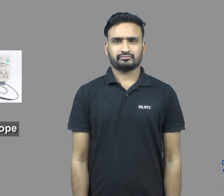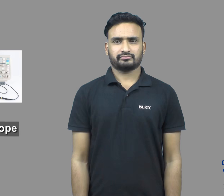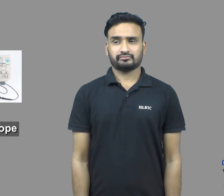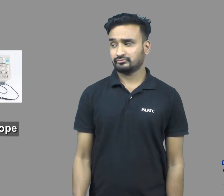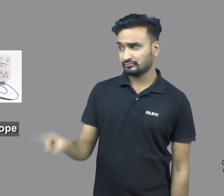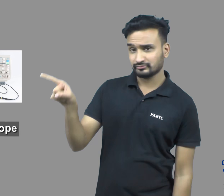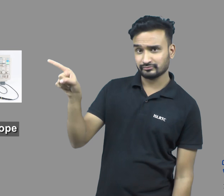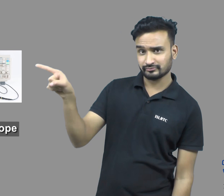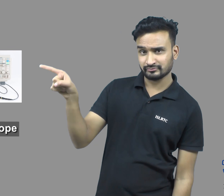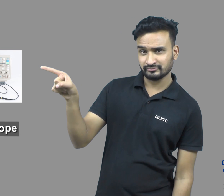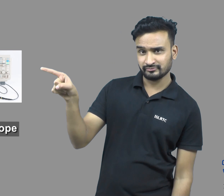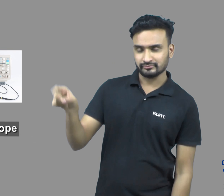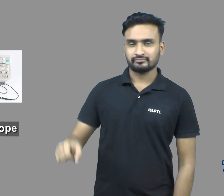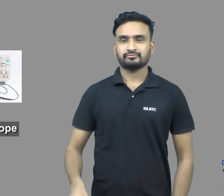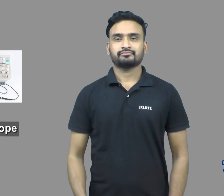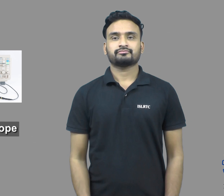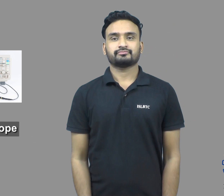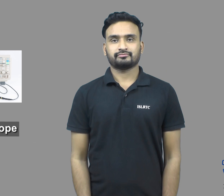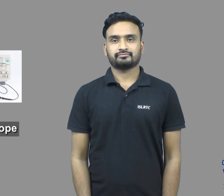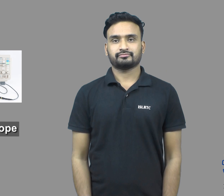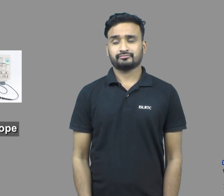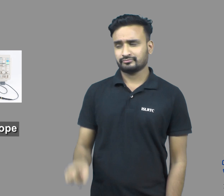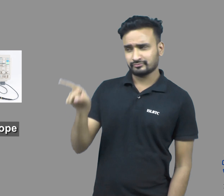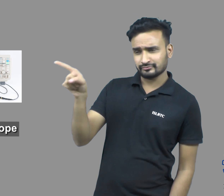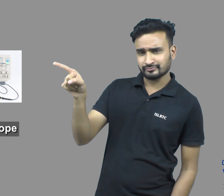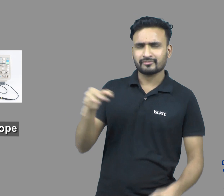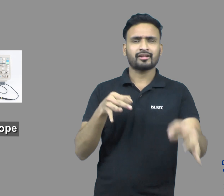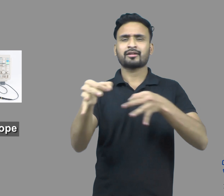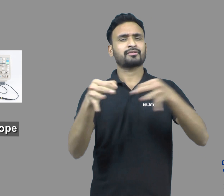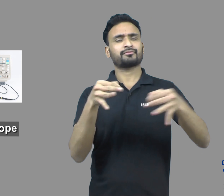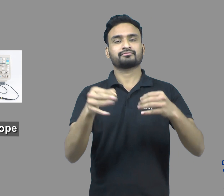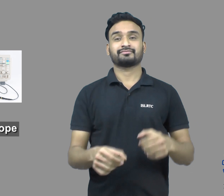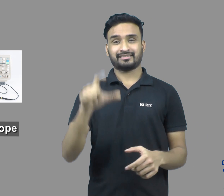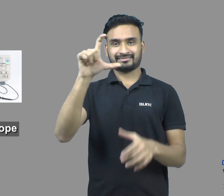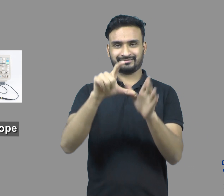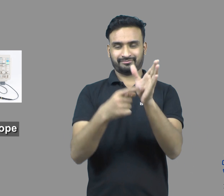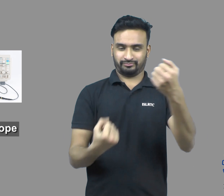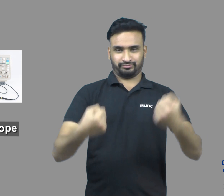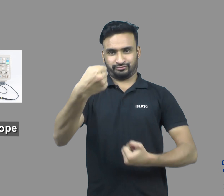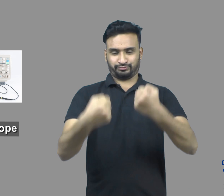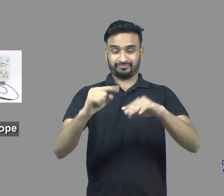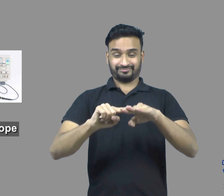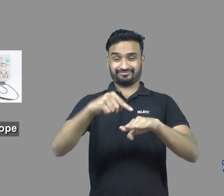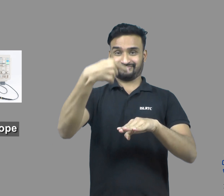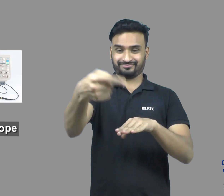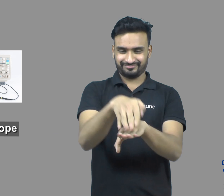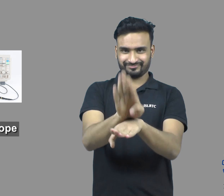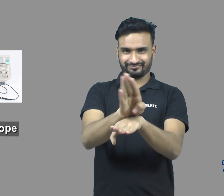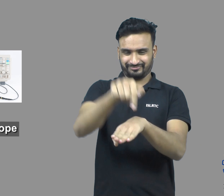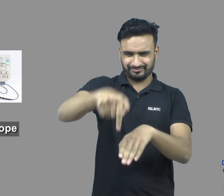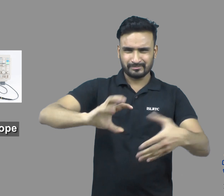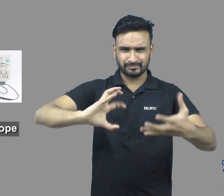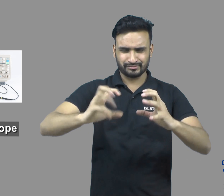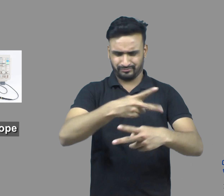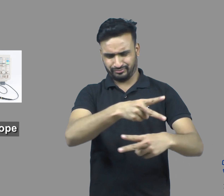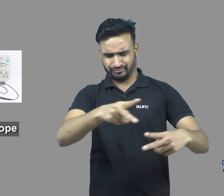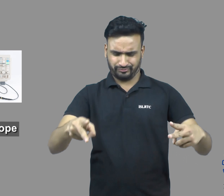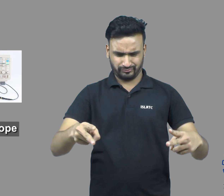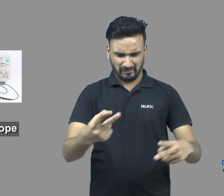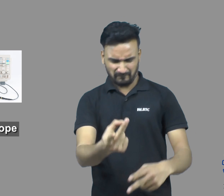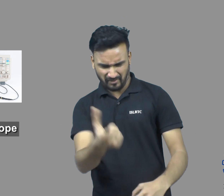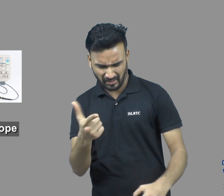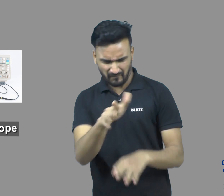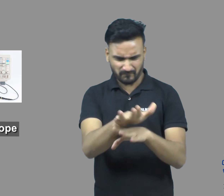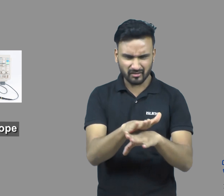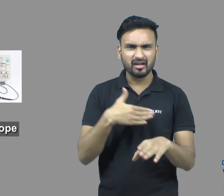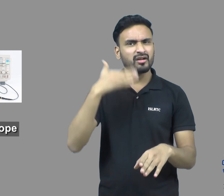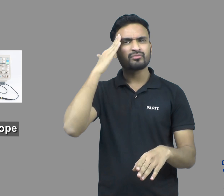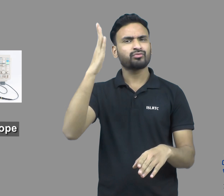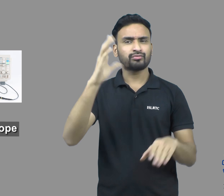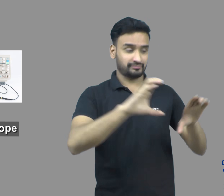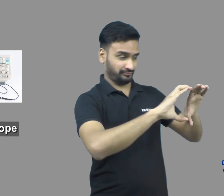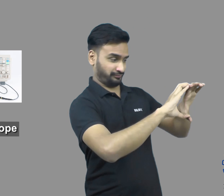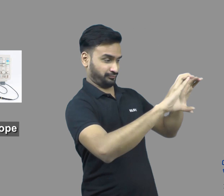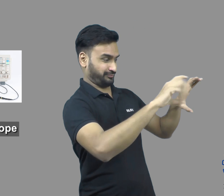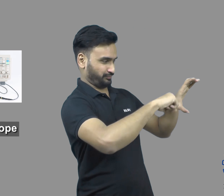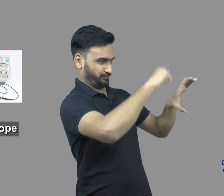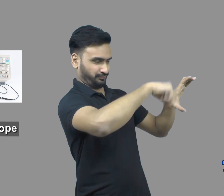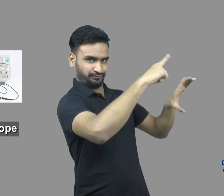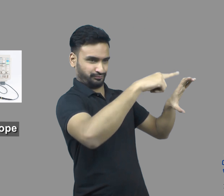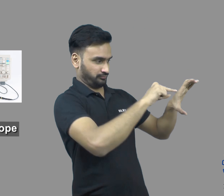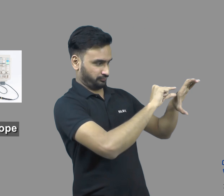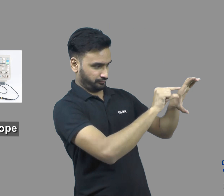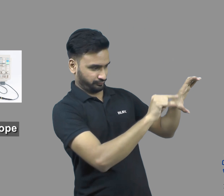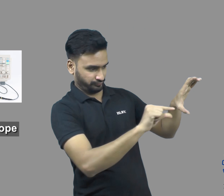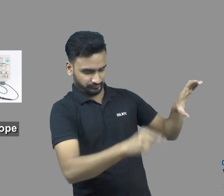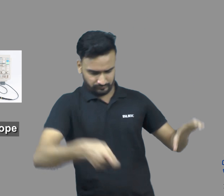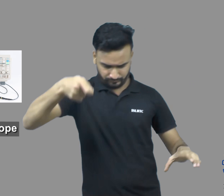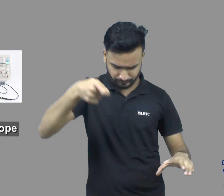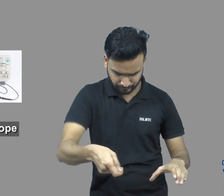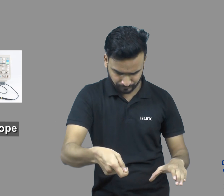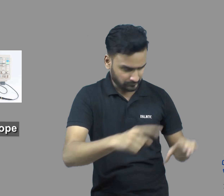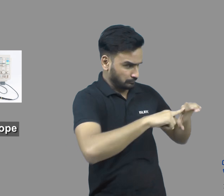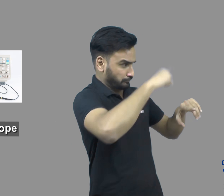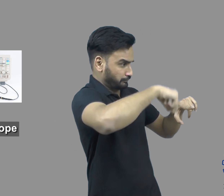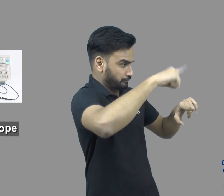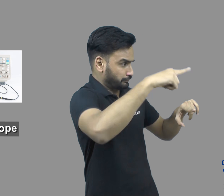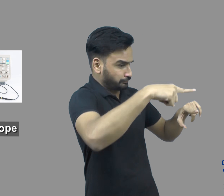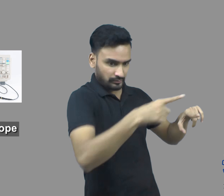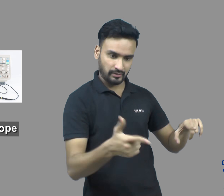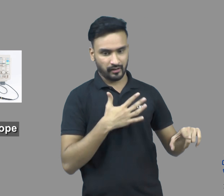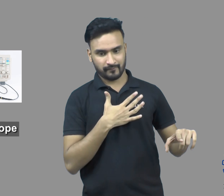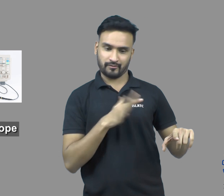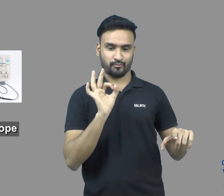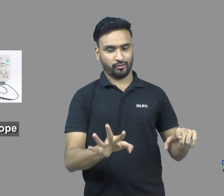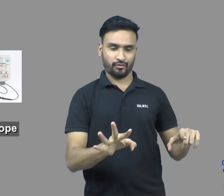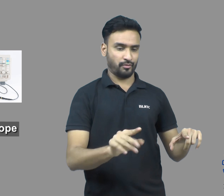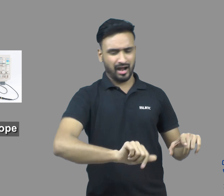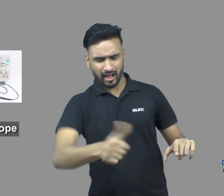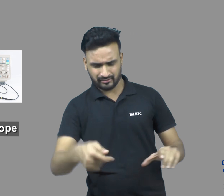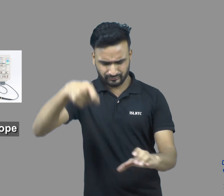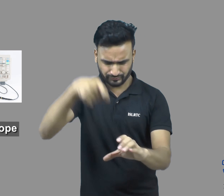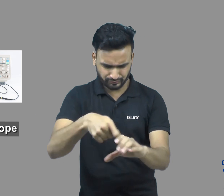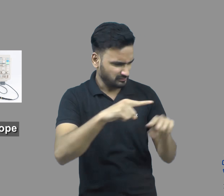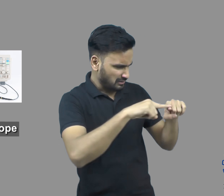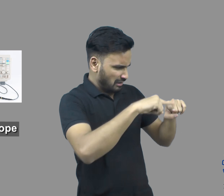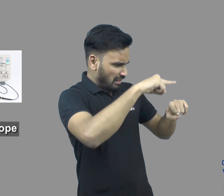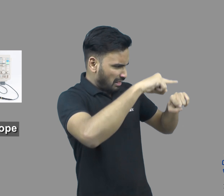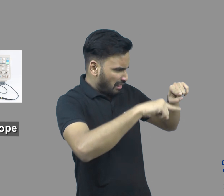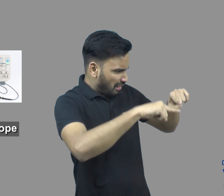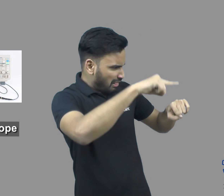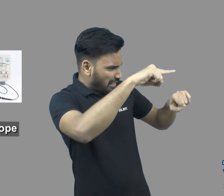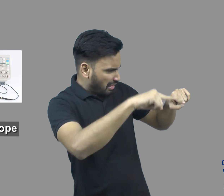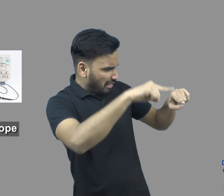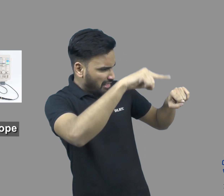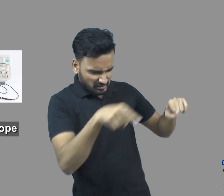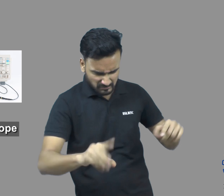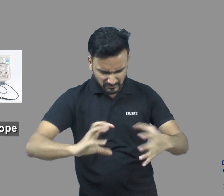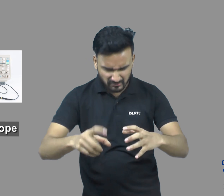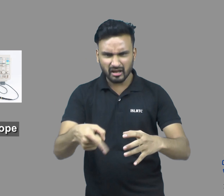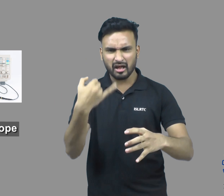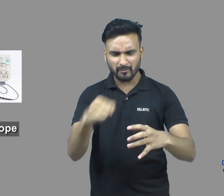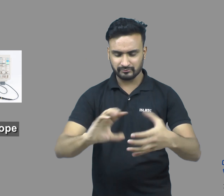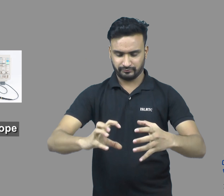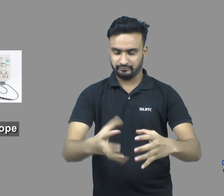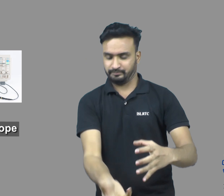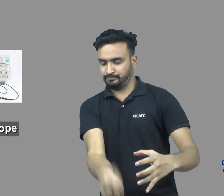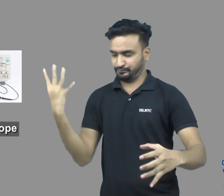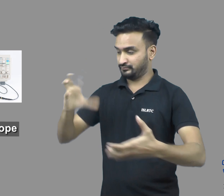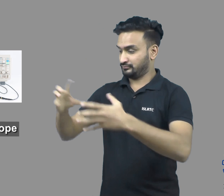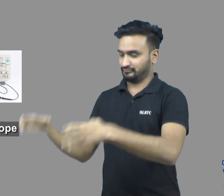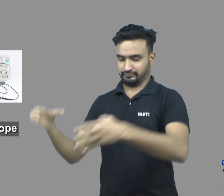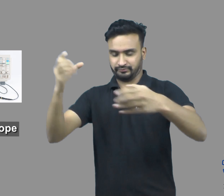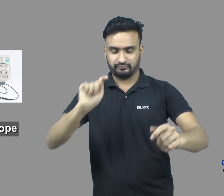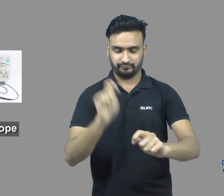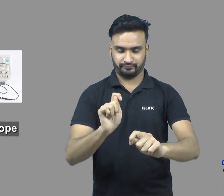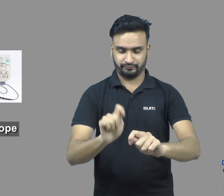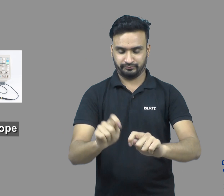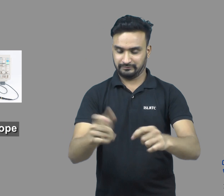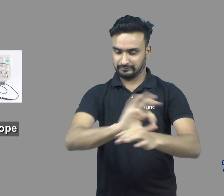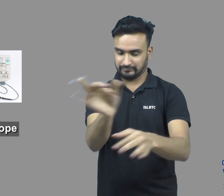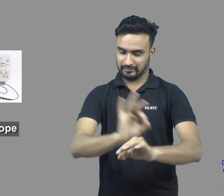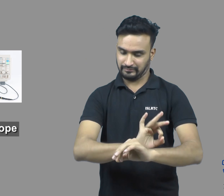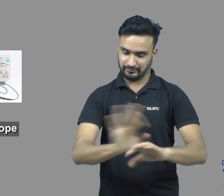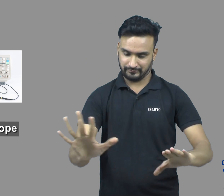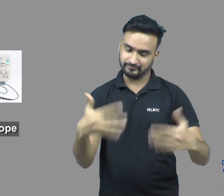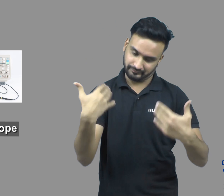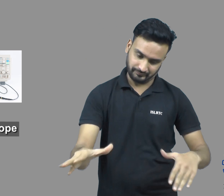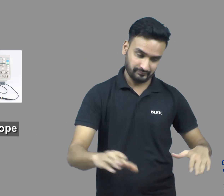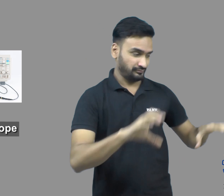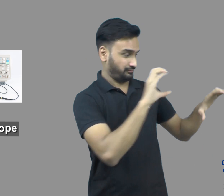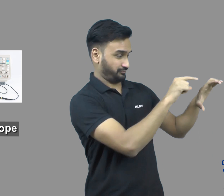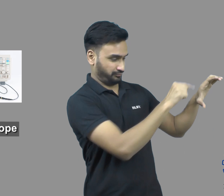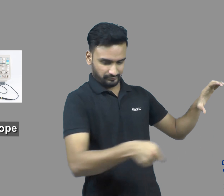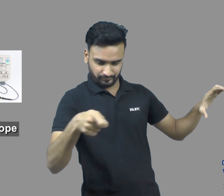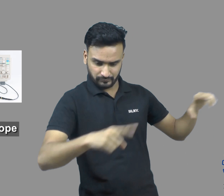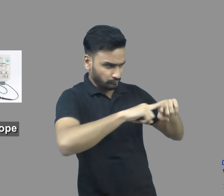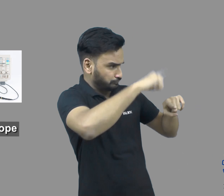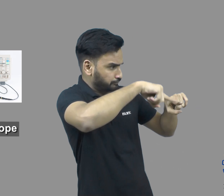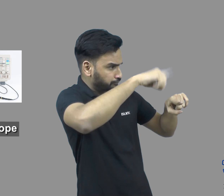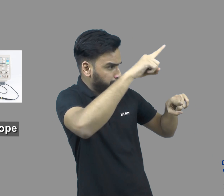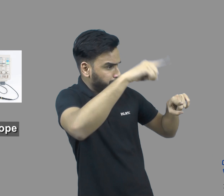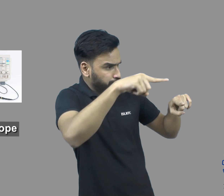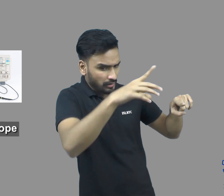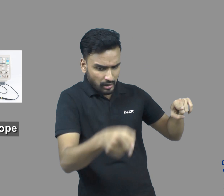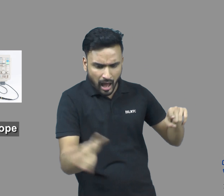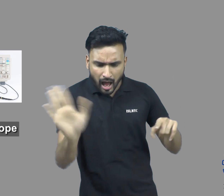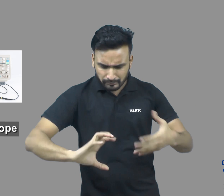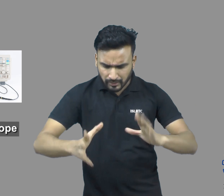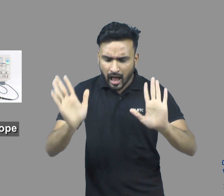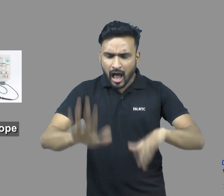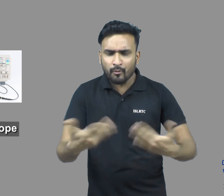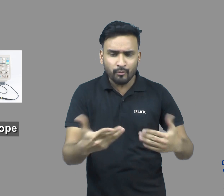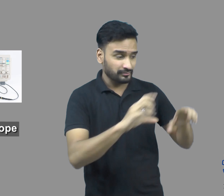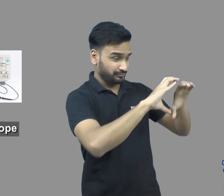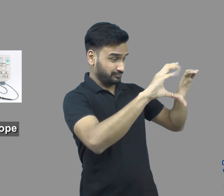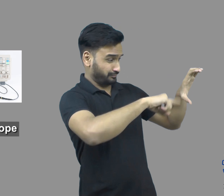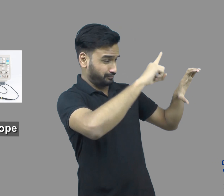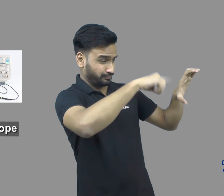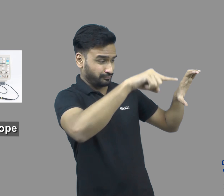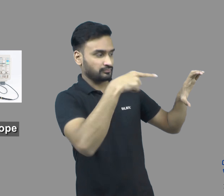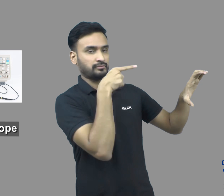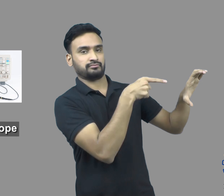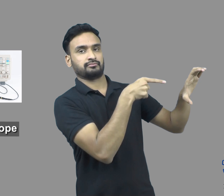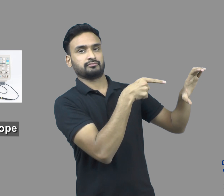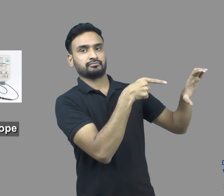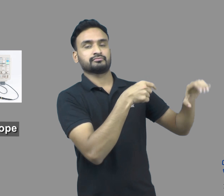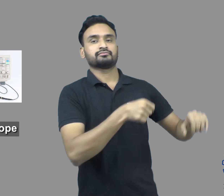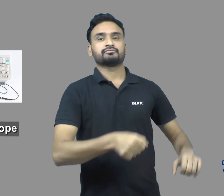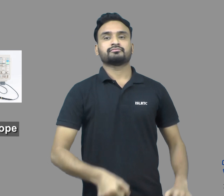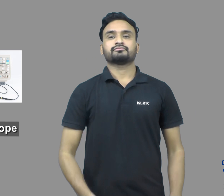Oscilloscope